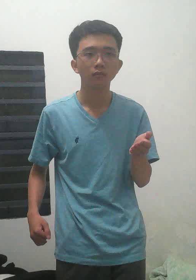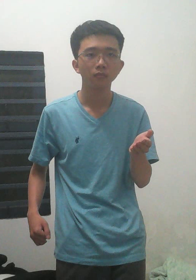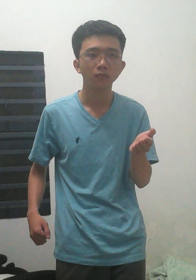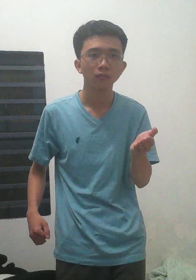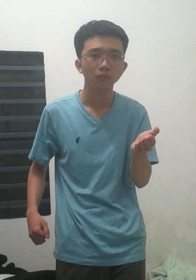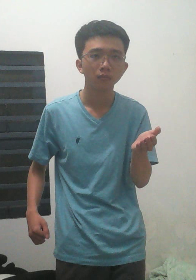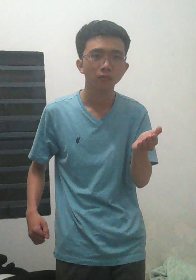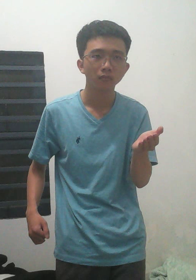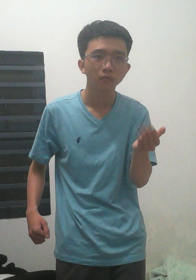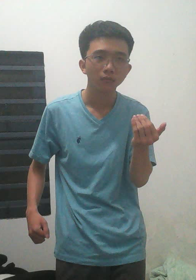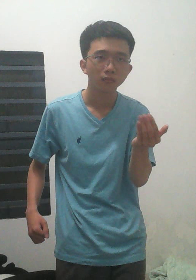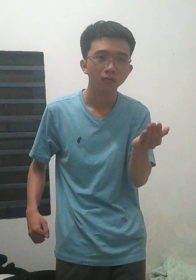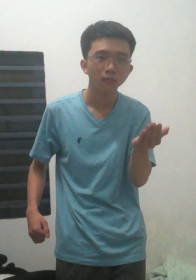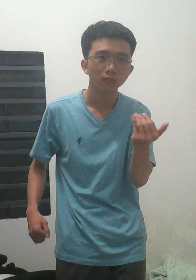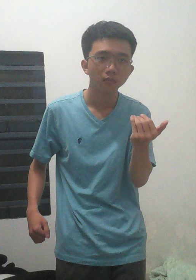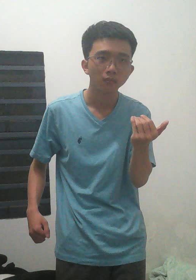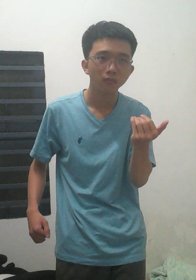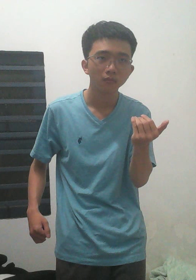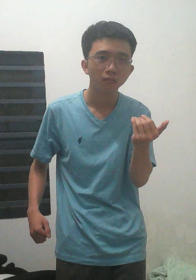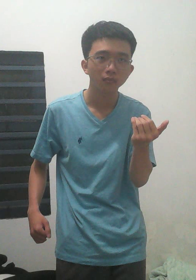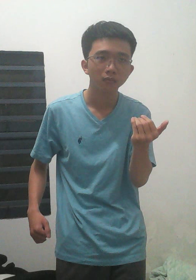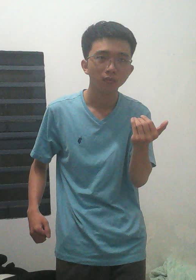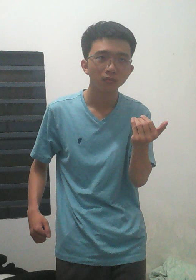yeu cau